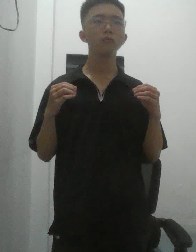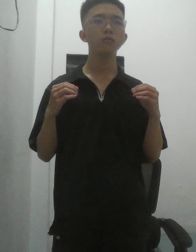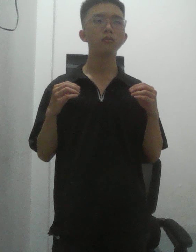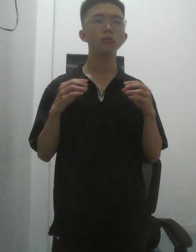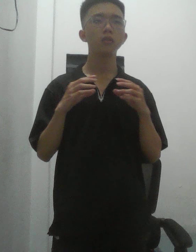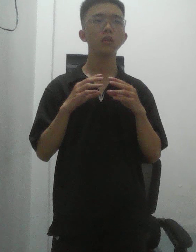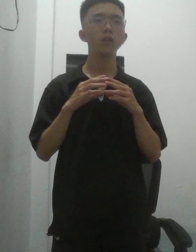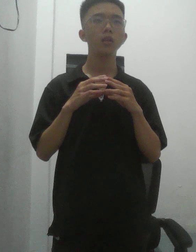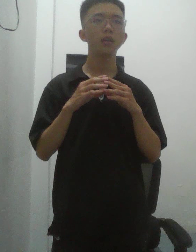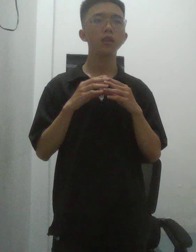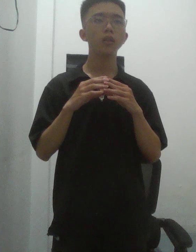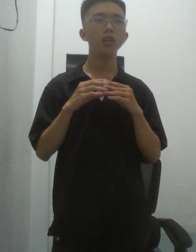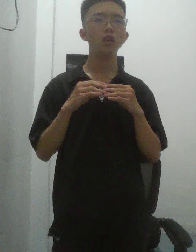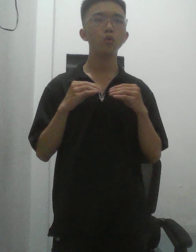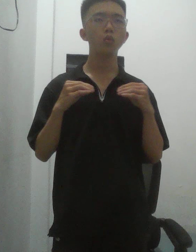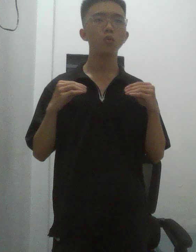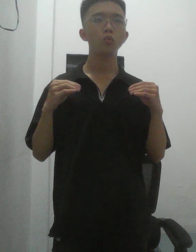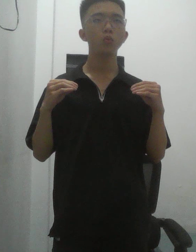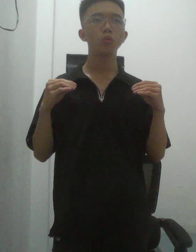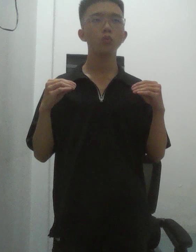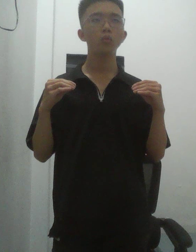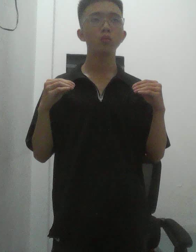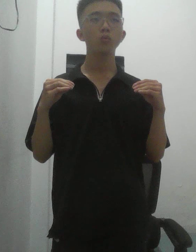nhieu